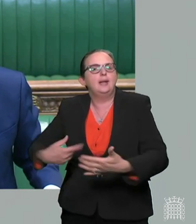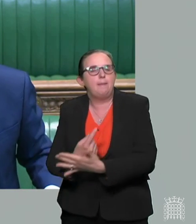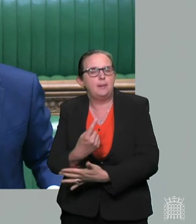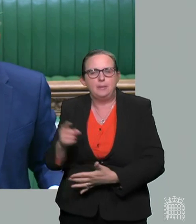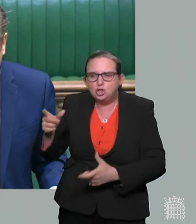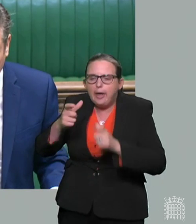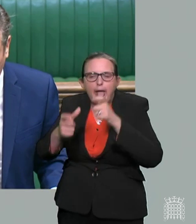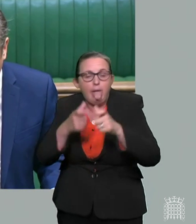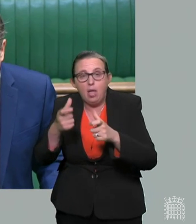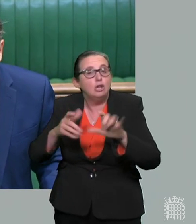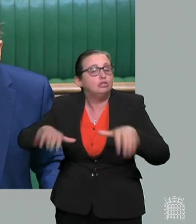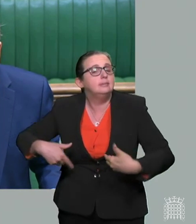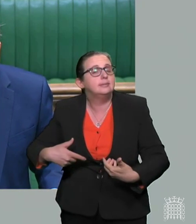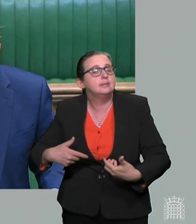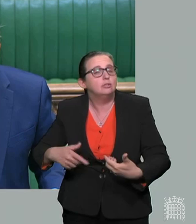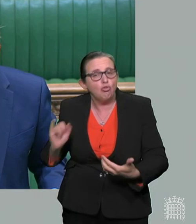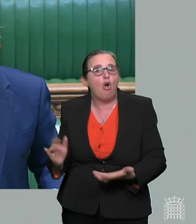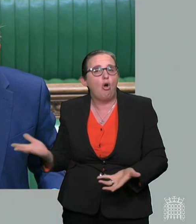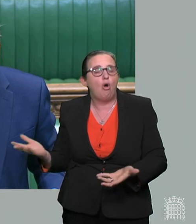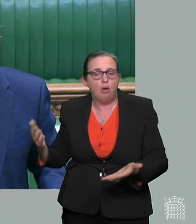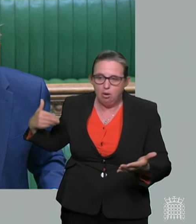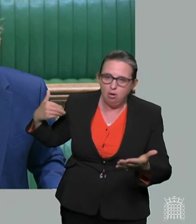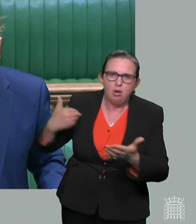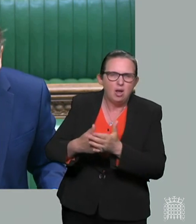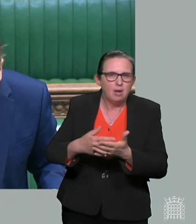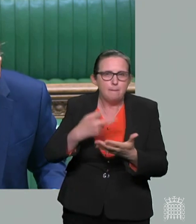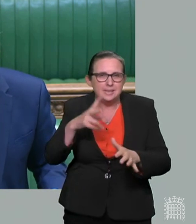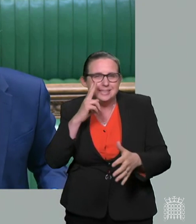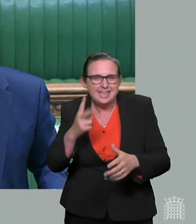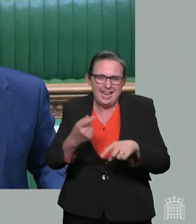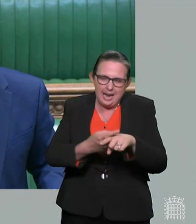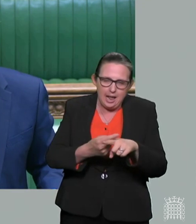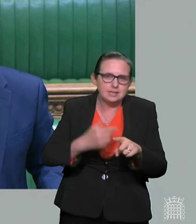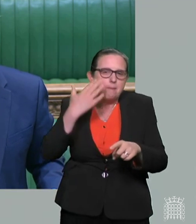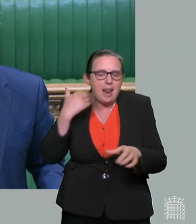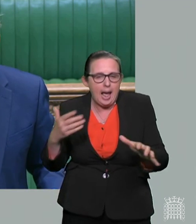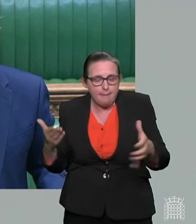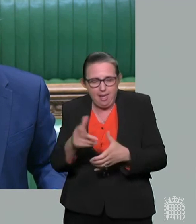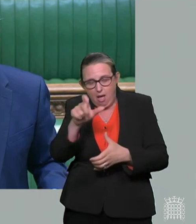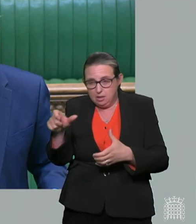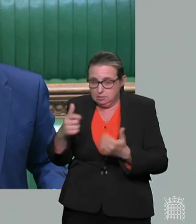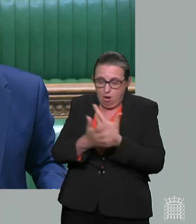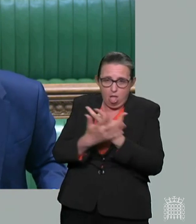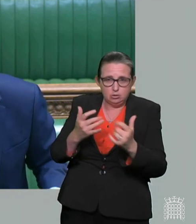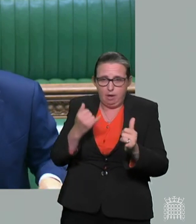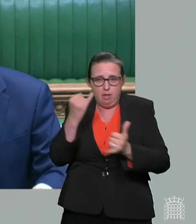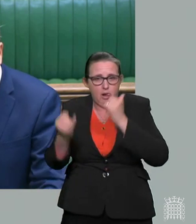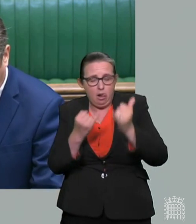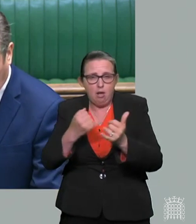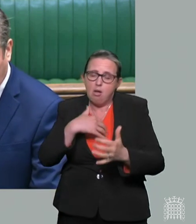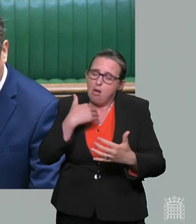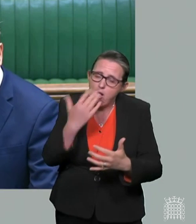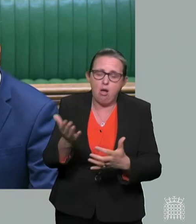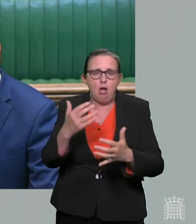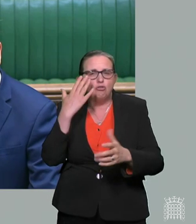In the last few days, everybody has seen that England’s black players have been the target of disgusting racist abuse following Sunday’s match—disgusting.